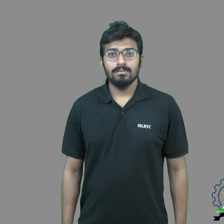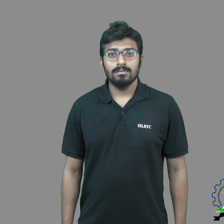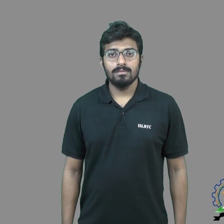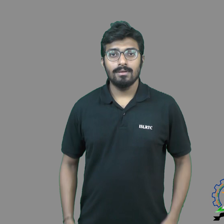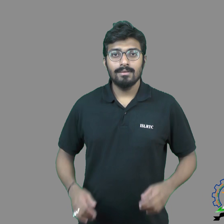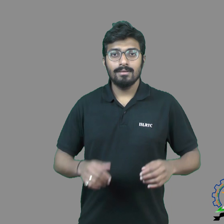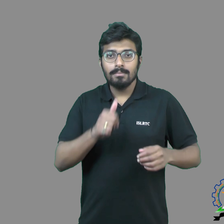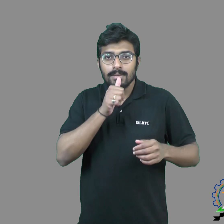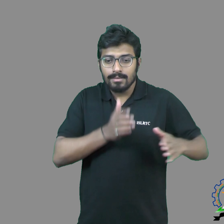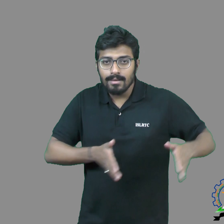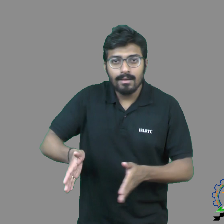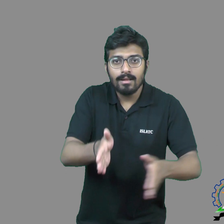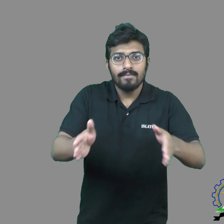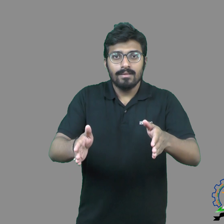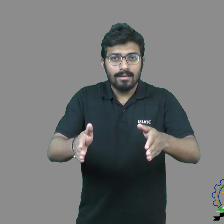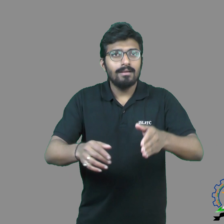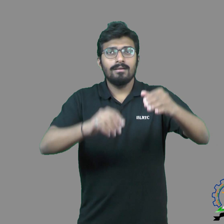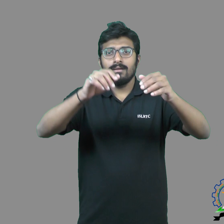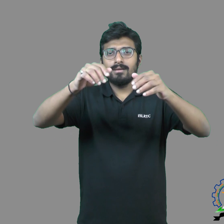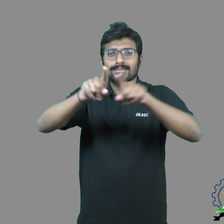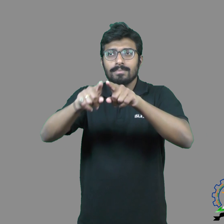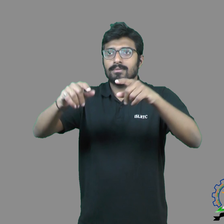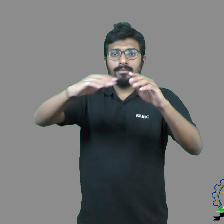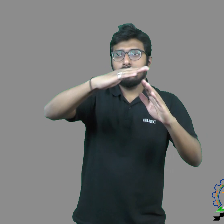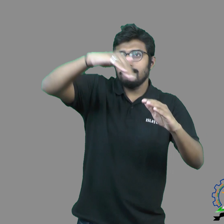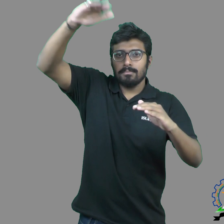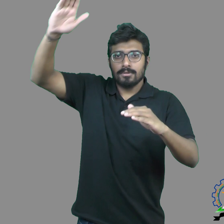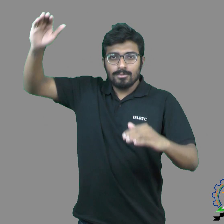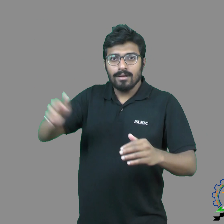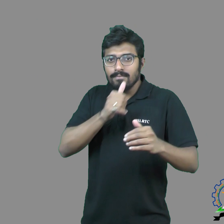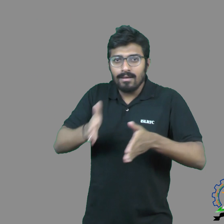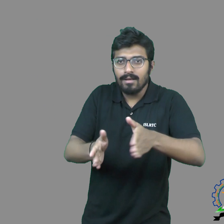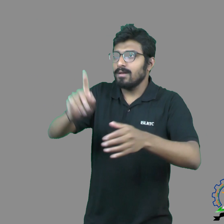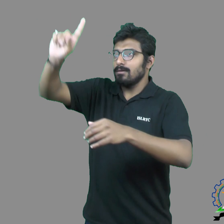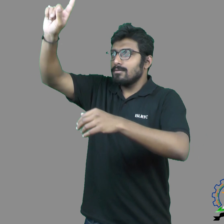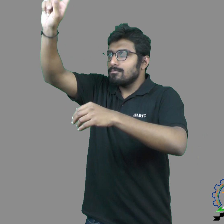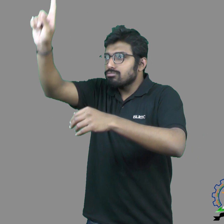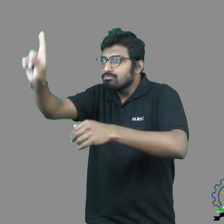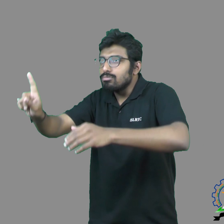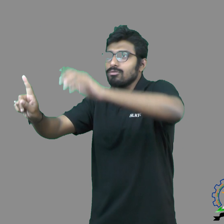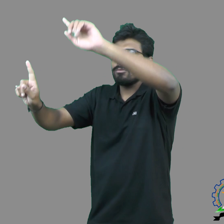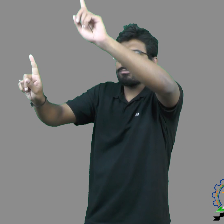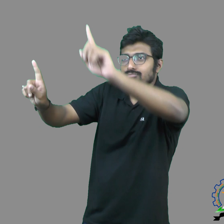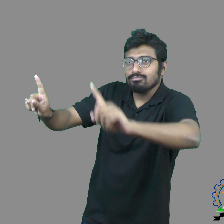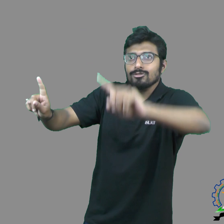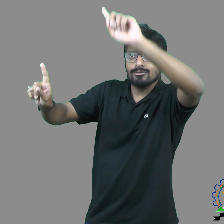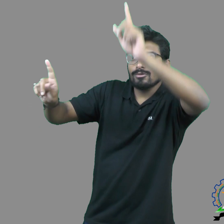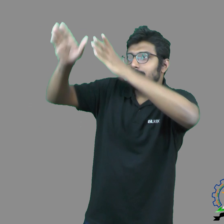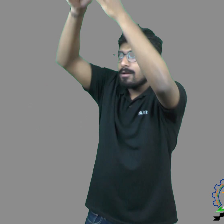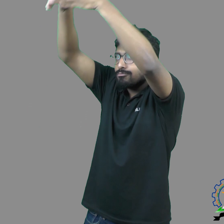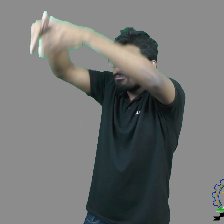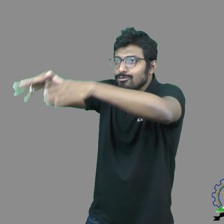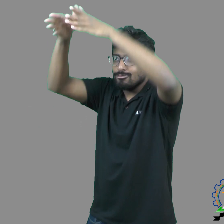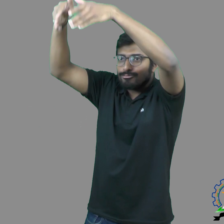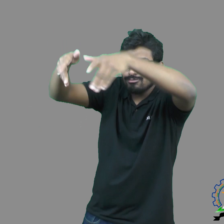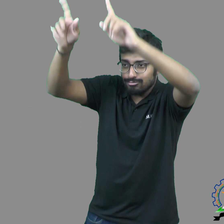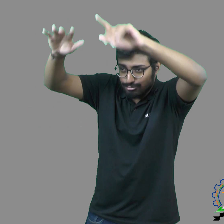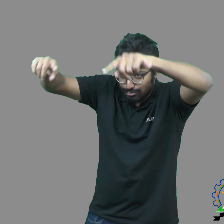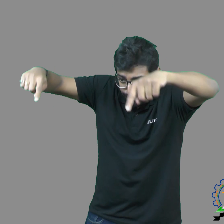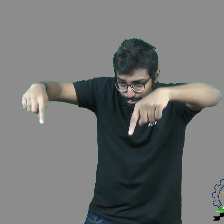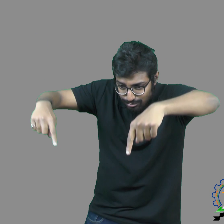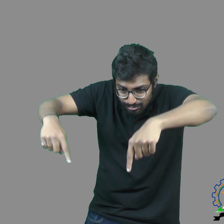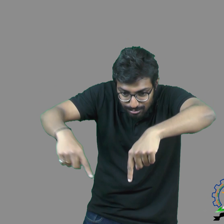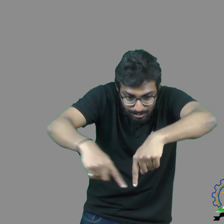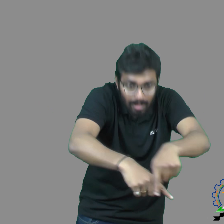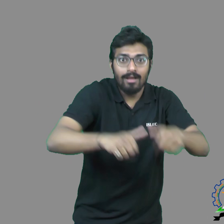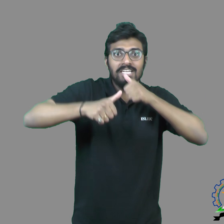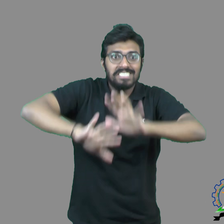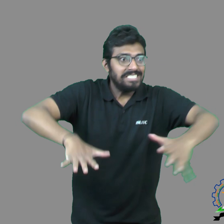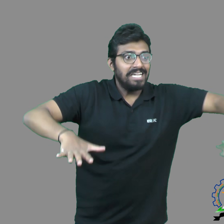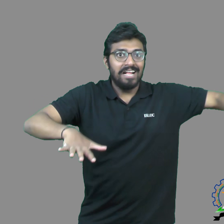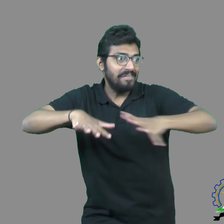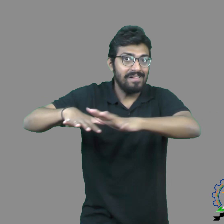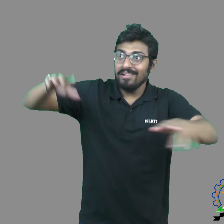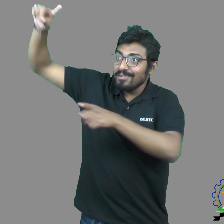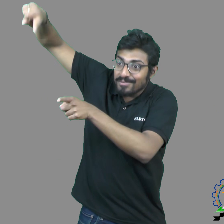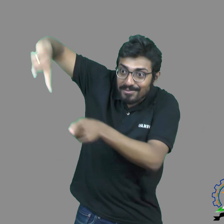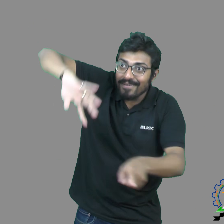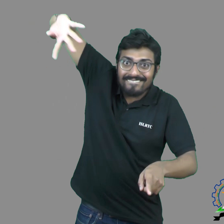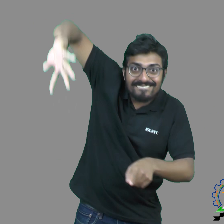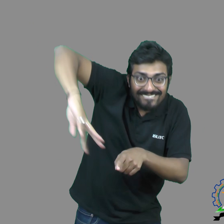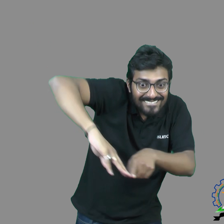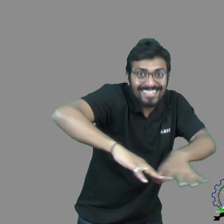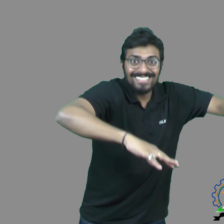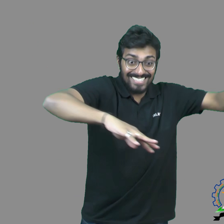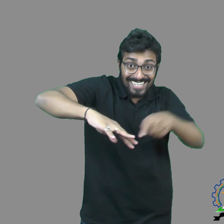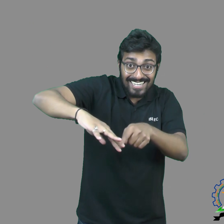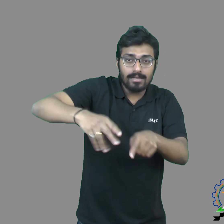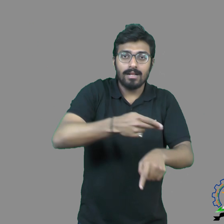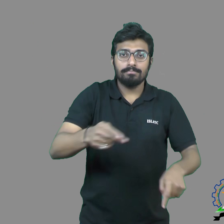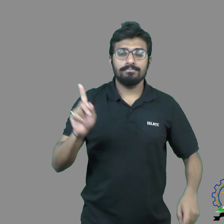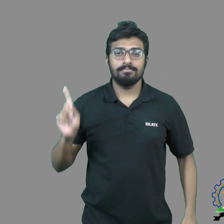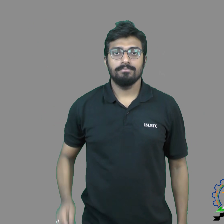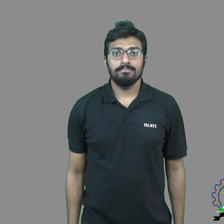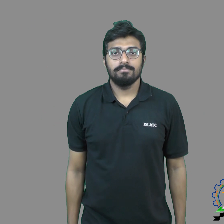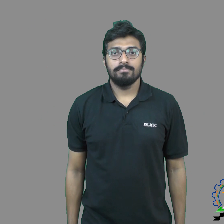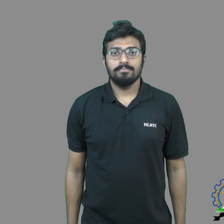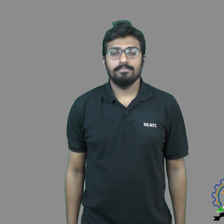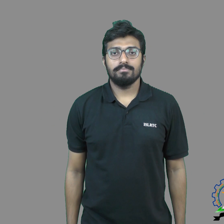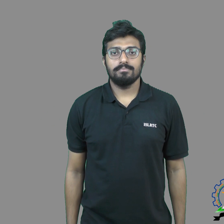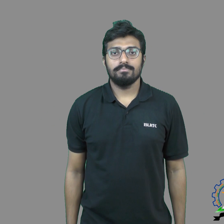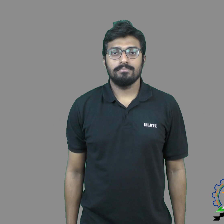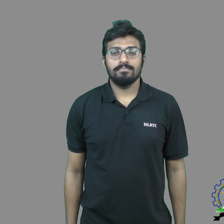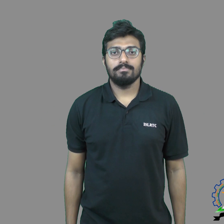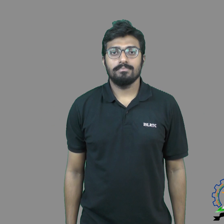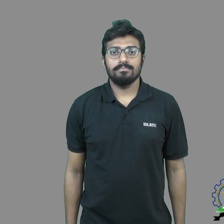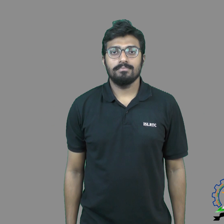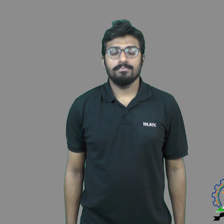Estuary